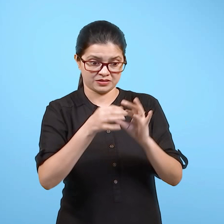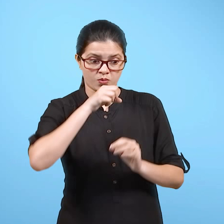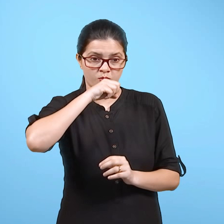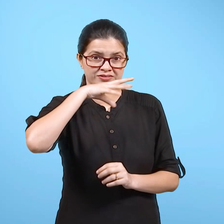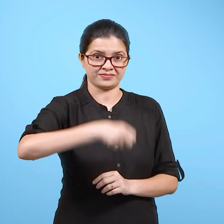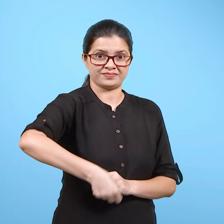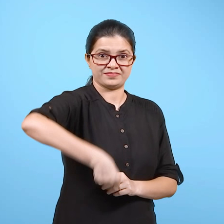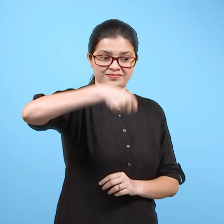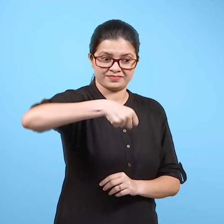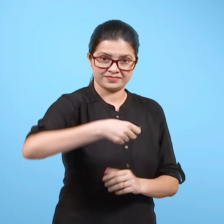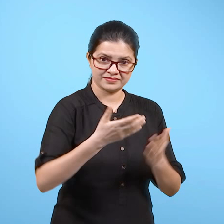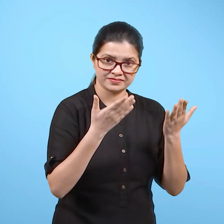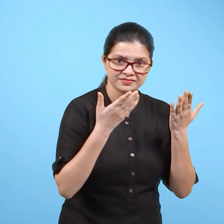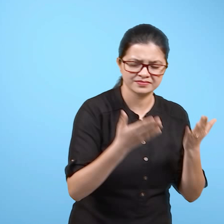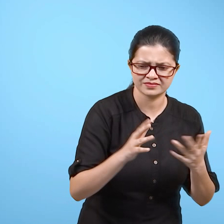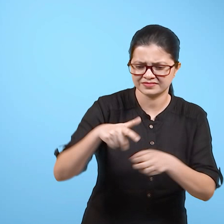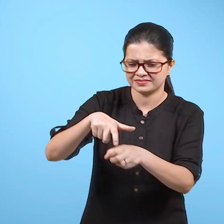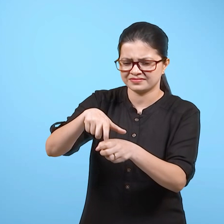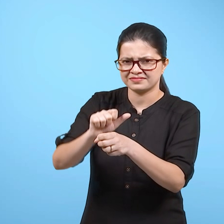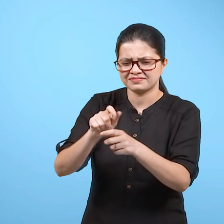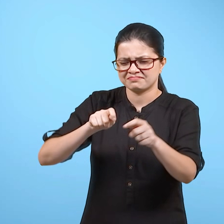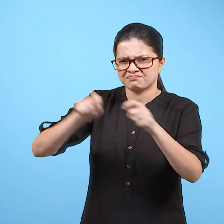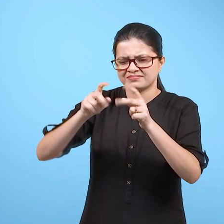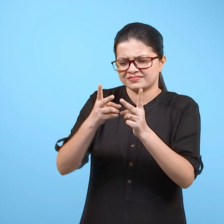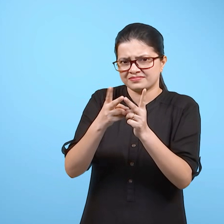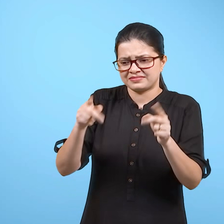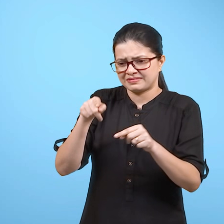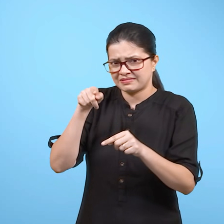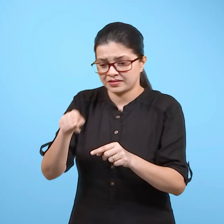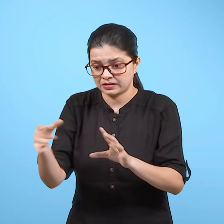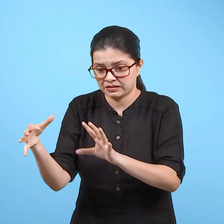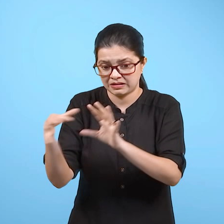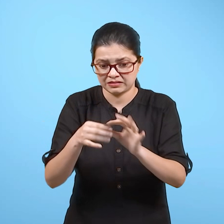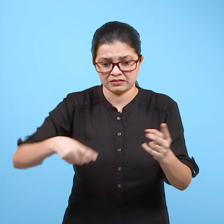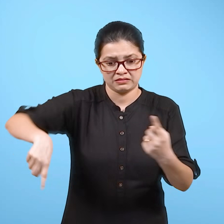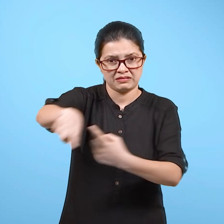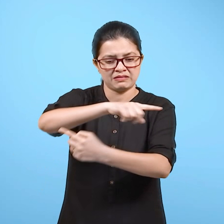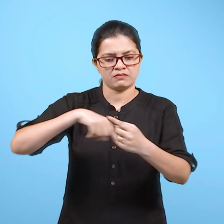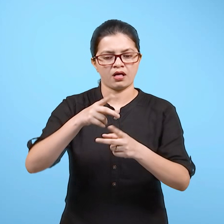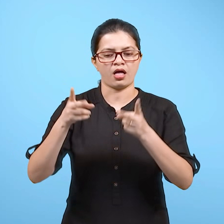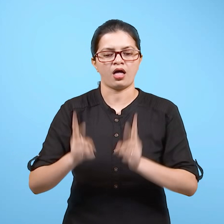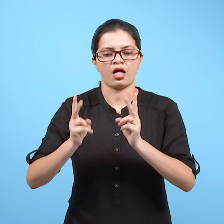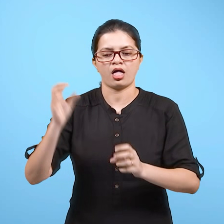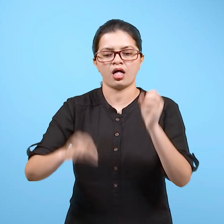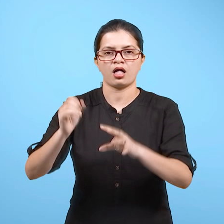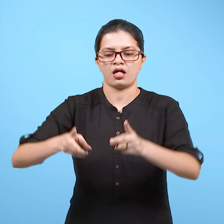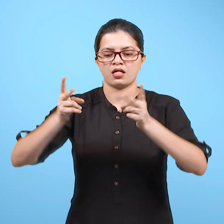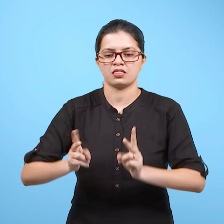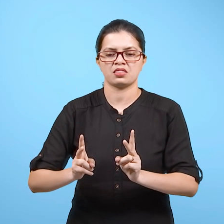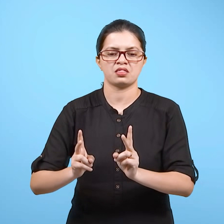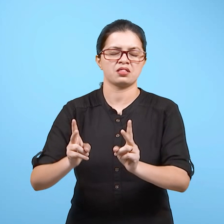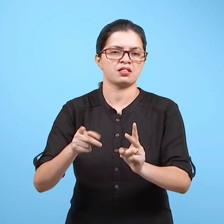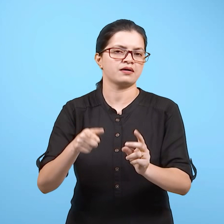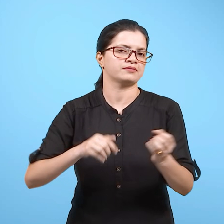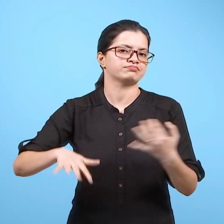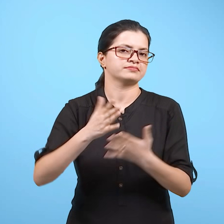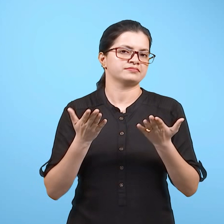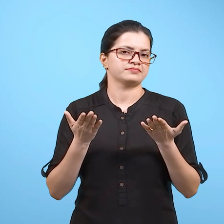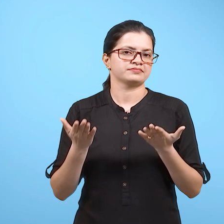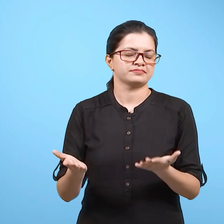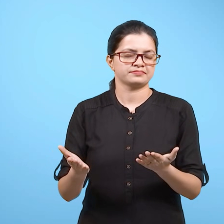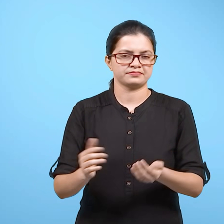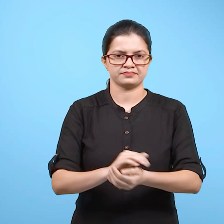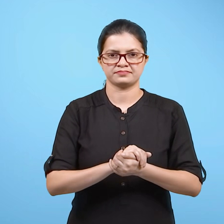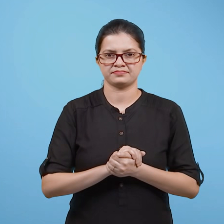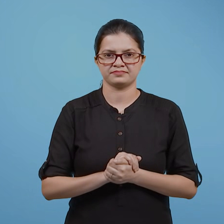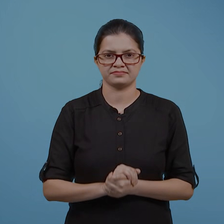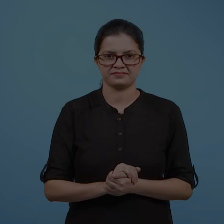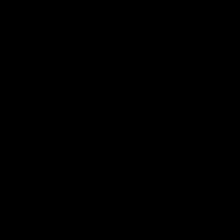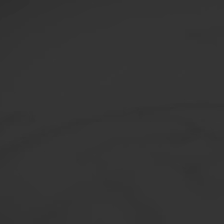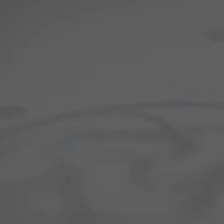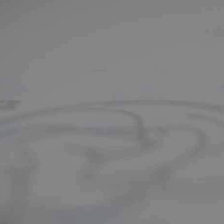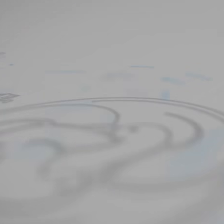are non-biodegradable.